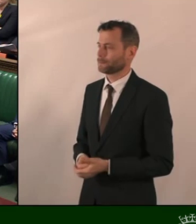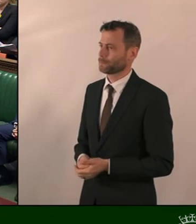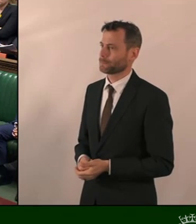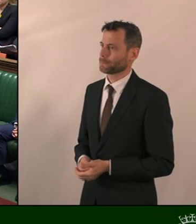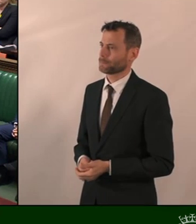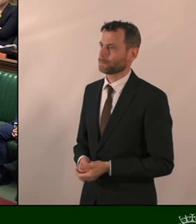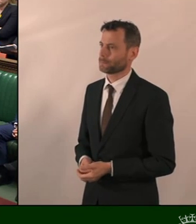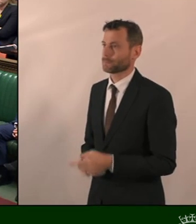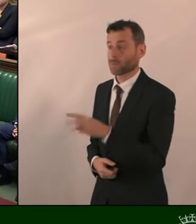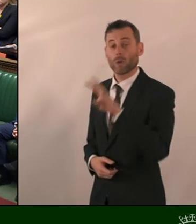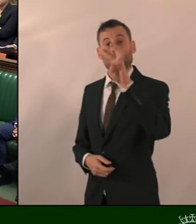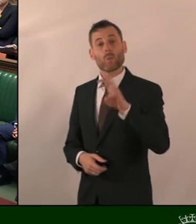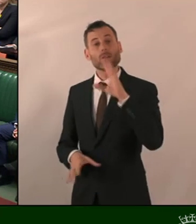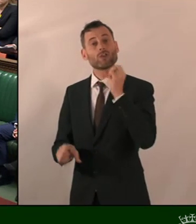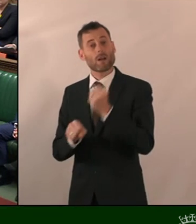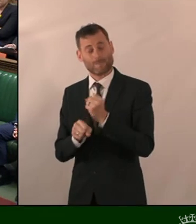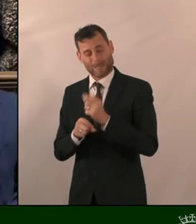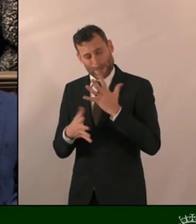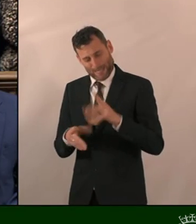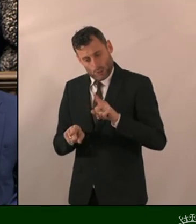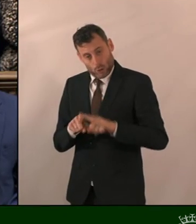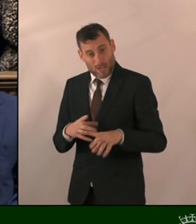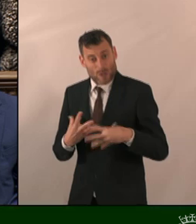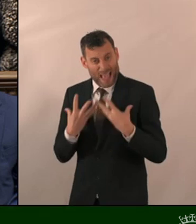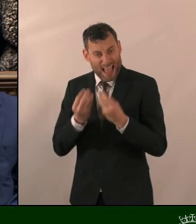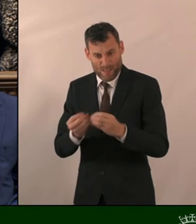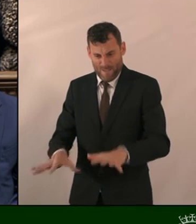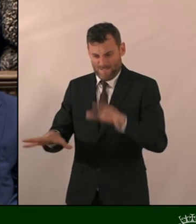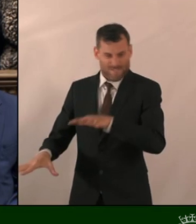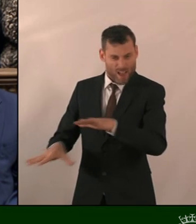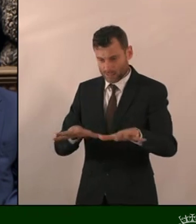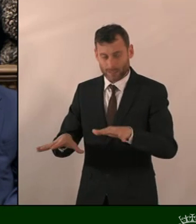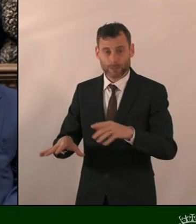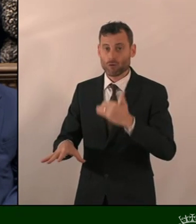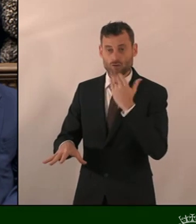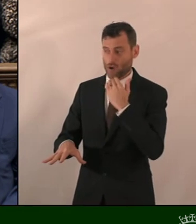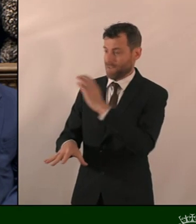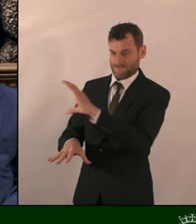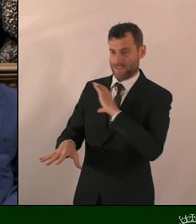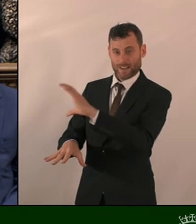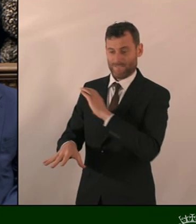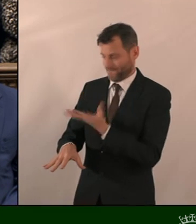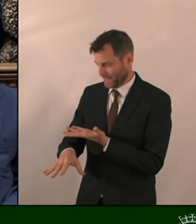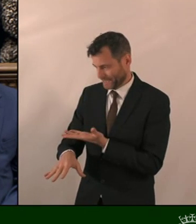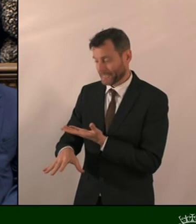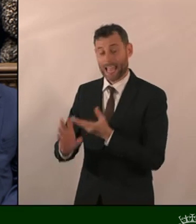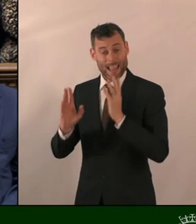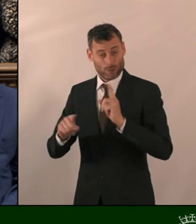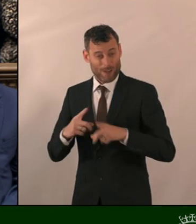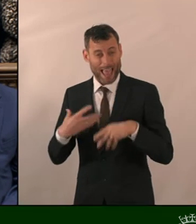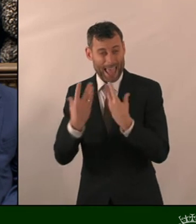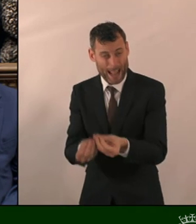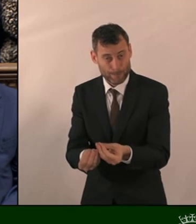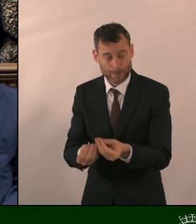The Welsh Government have done their best to step up to the crisis, despite the underfunding from Westminster.